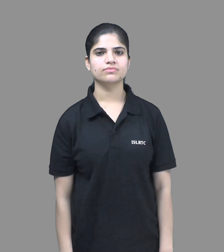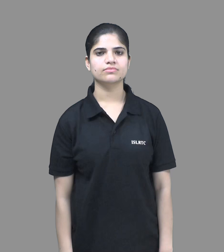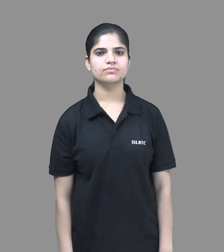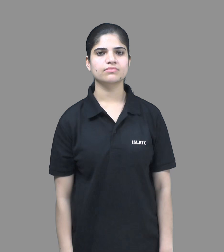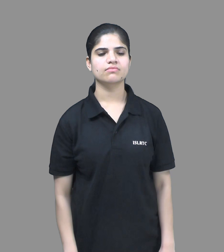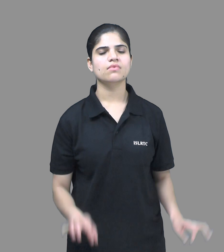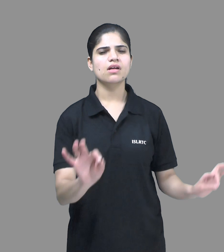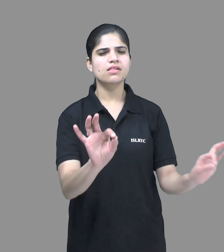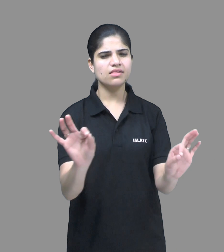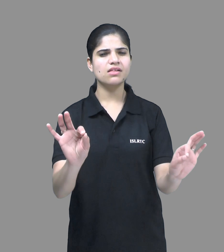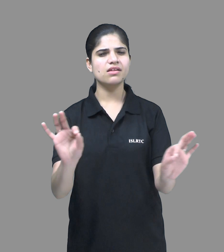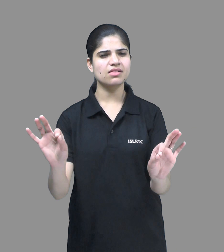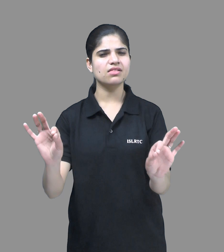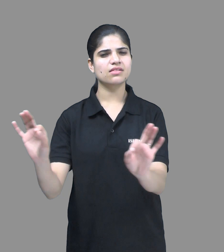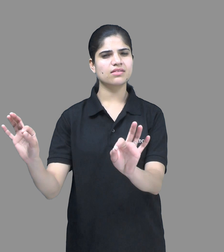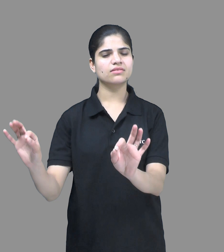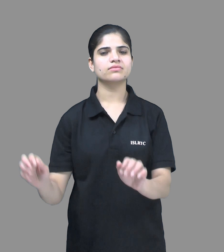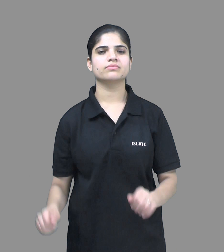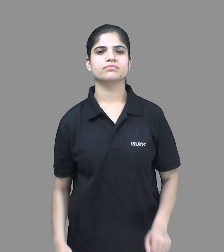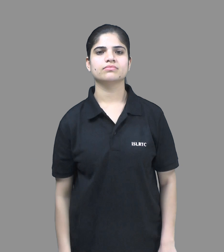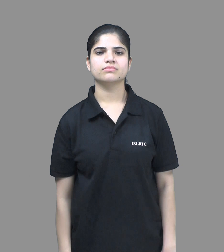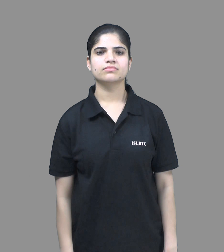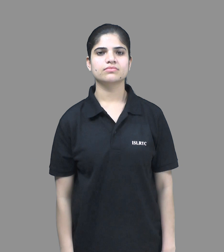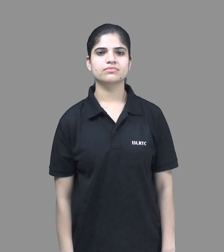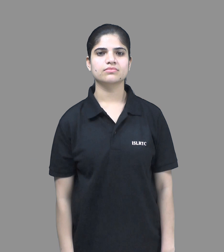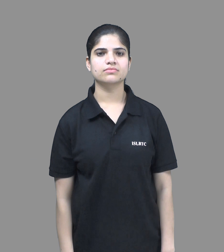Extend